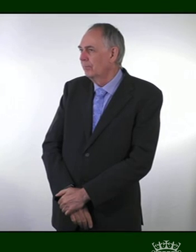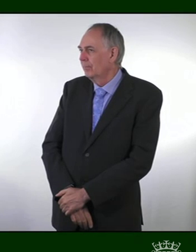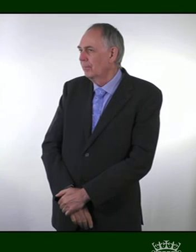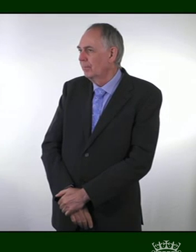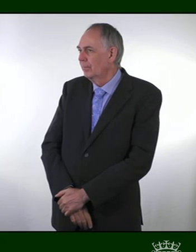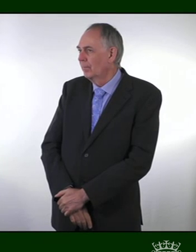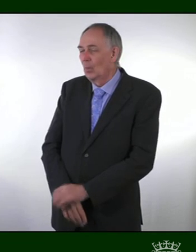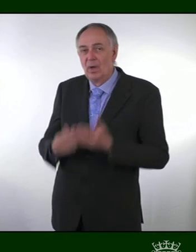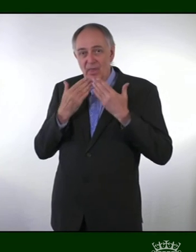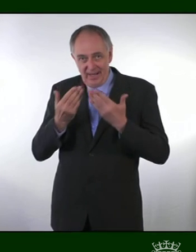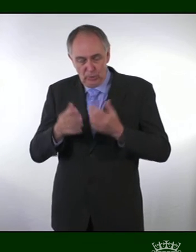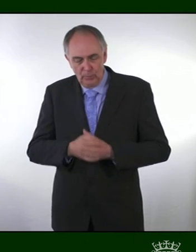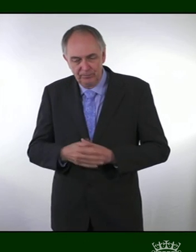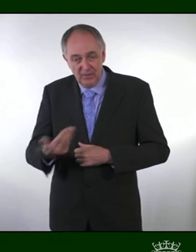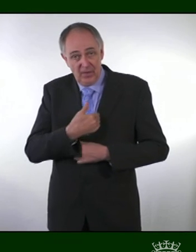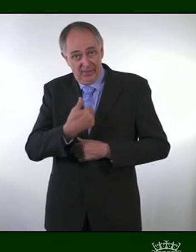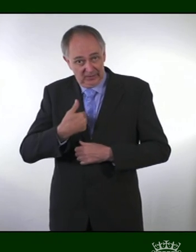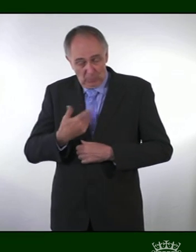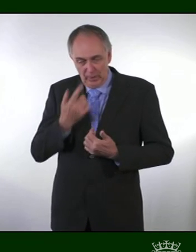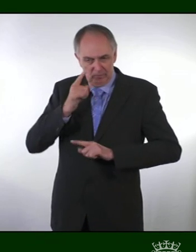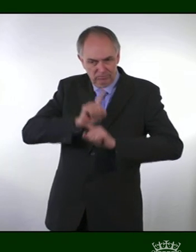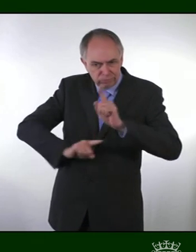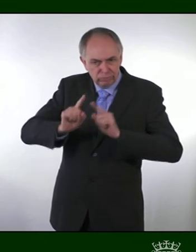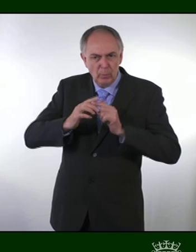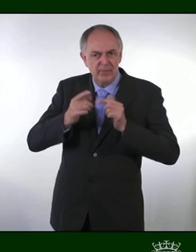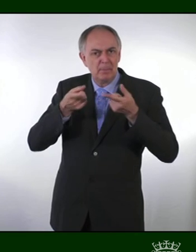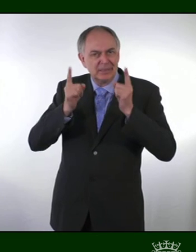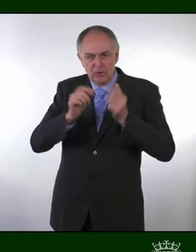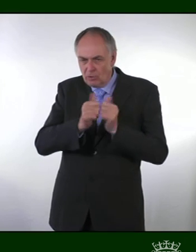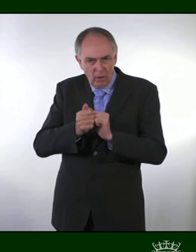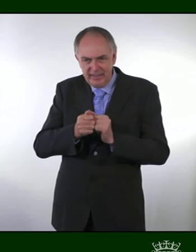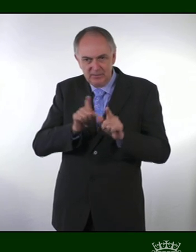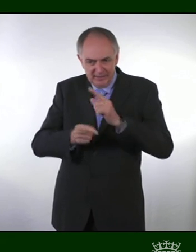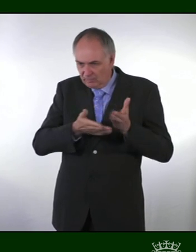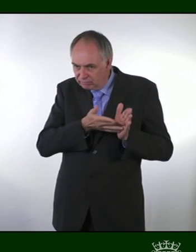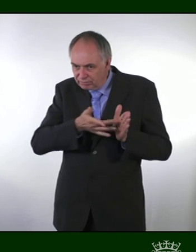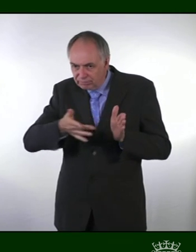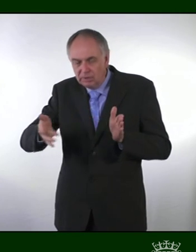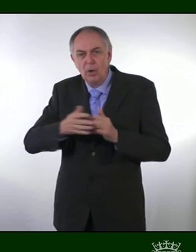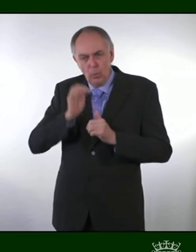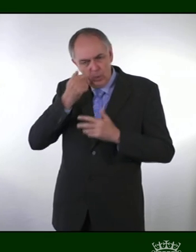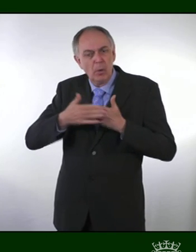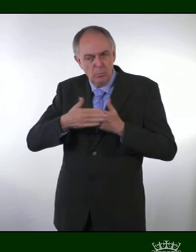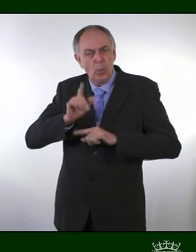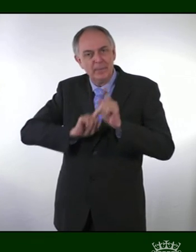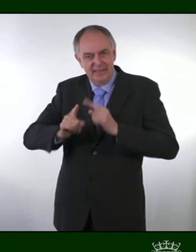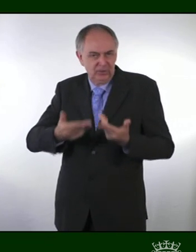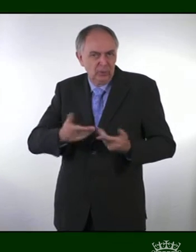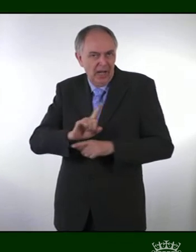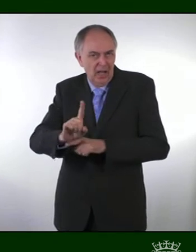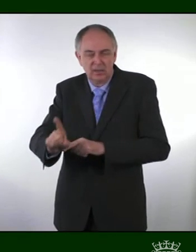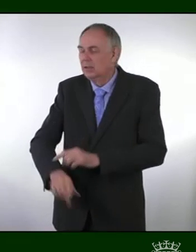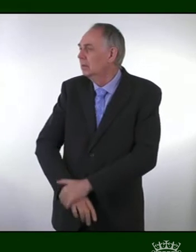This morning, I had meetings with ministerial colleagues and others, and I shall have further such meetings later today.